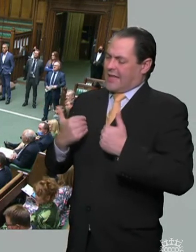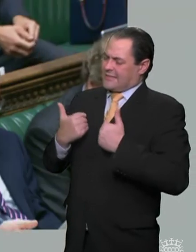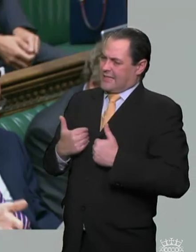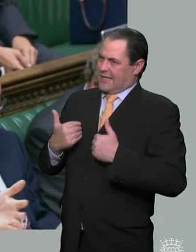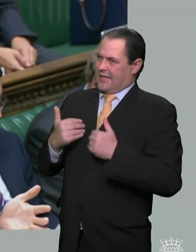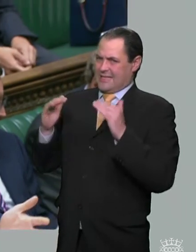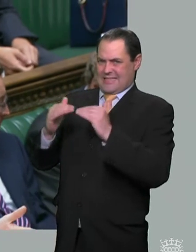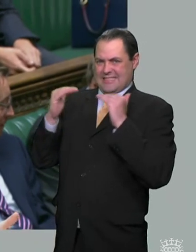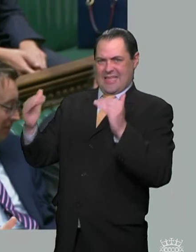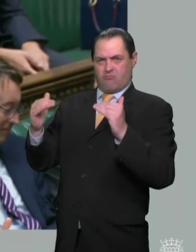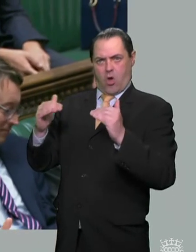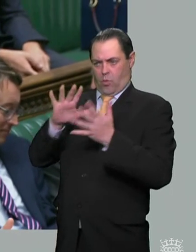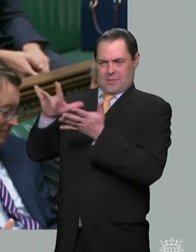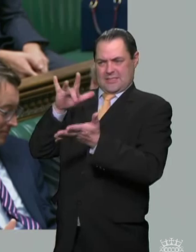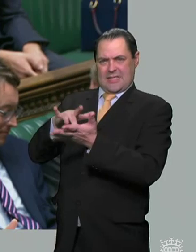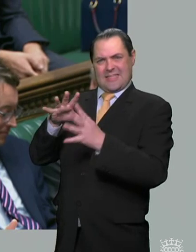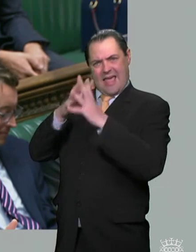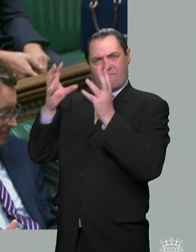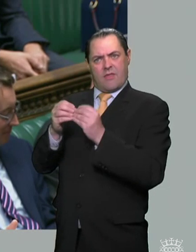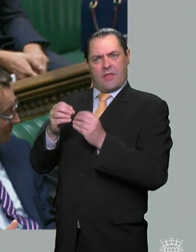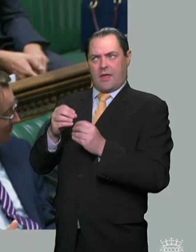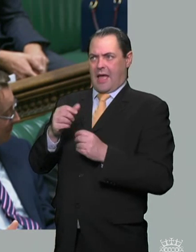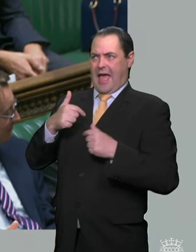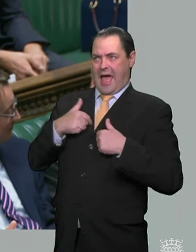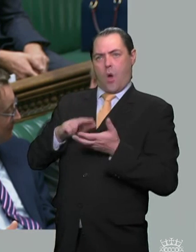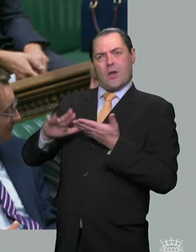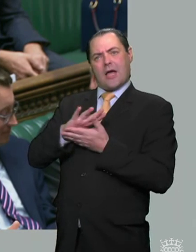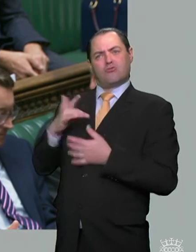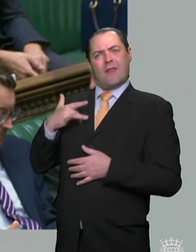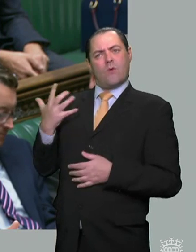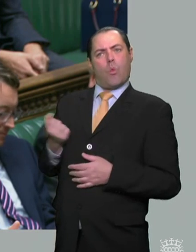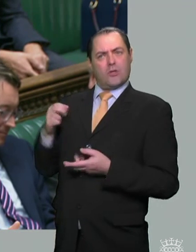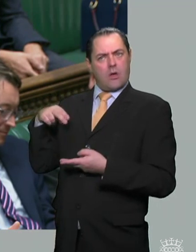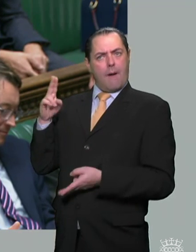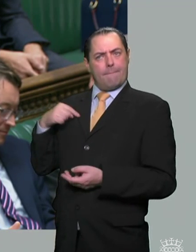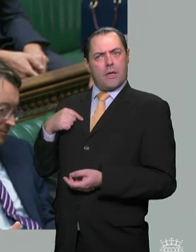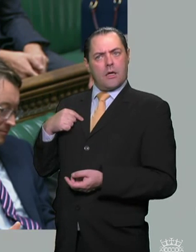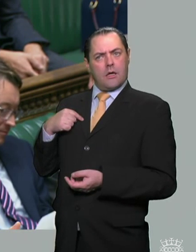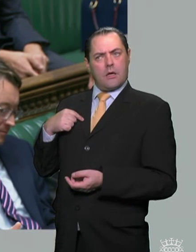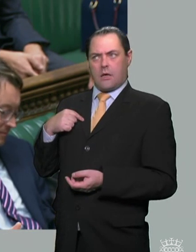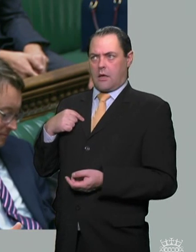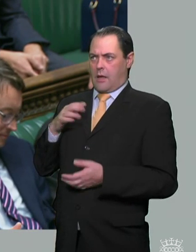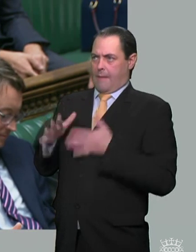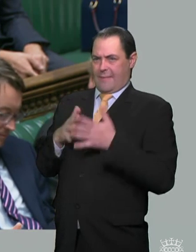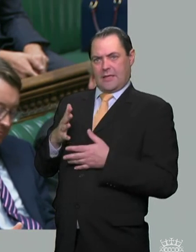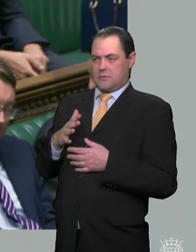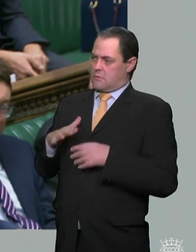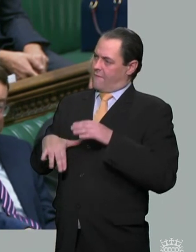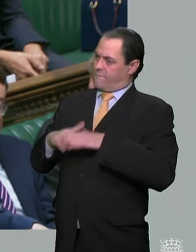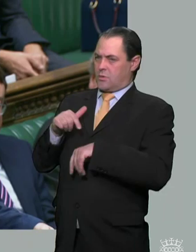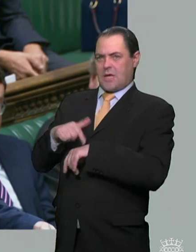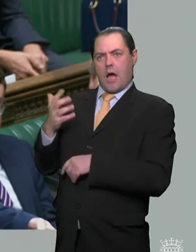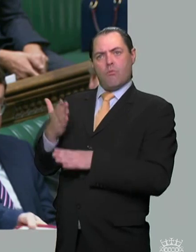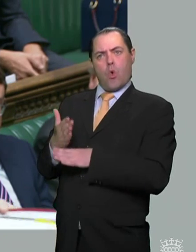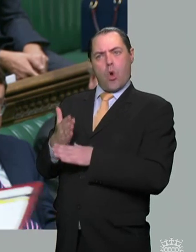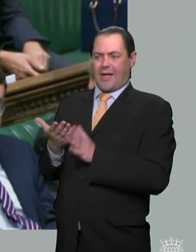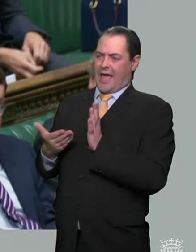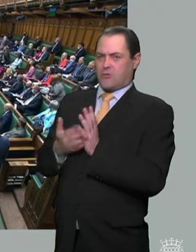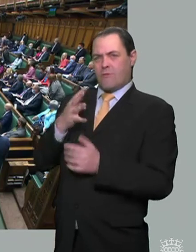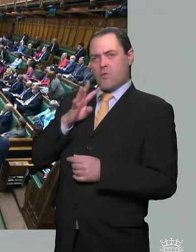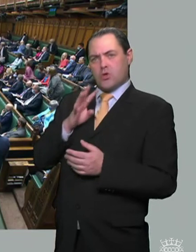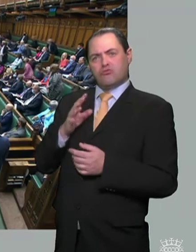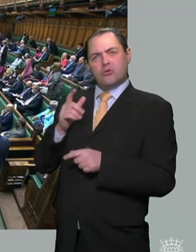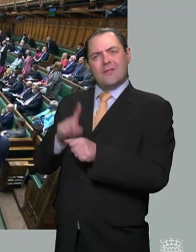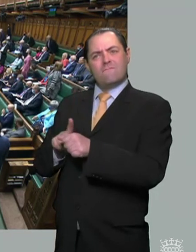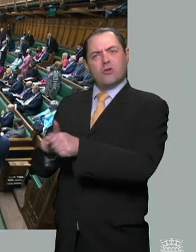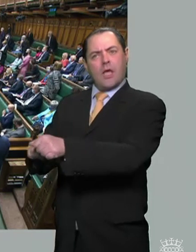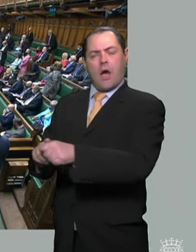Net zero is at the heart of everything that we do and we have raised the national living wage, which will save a full-time worker £400 every year.